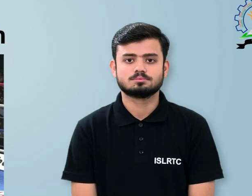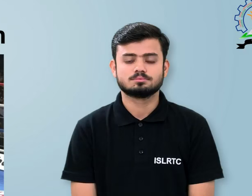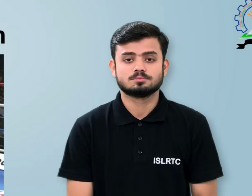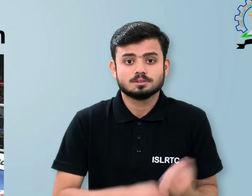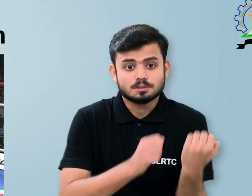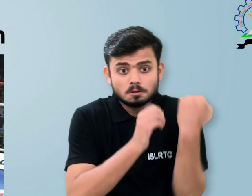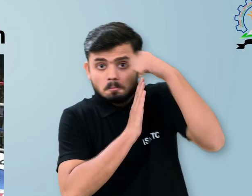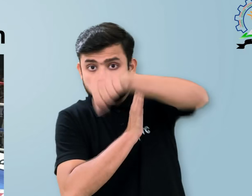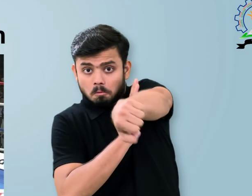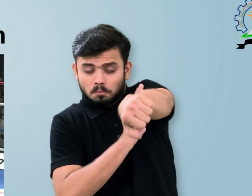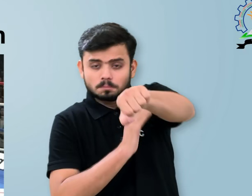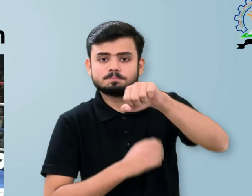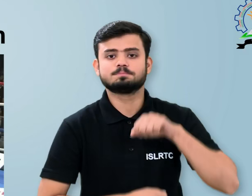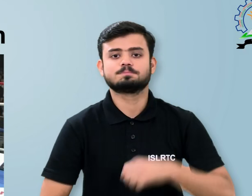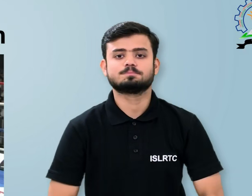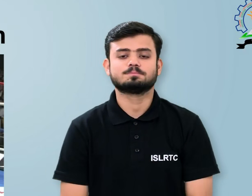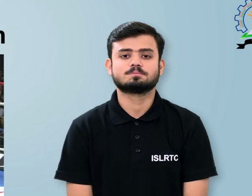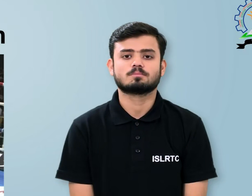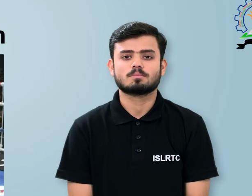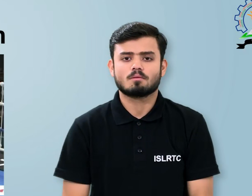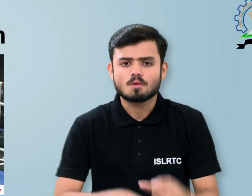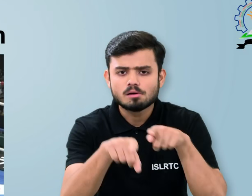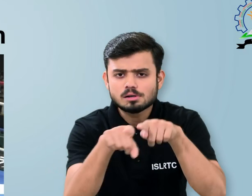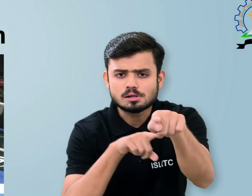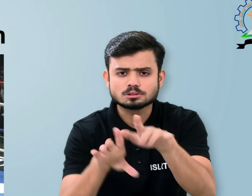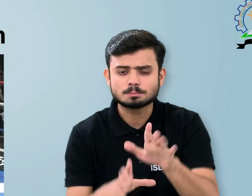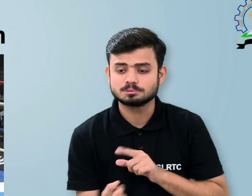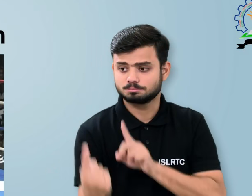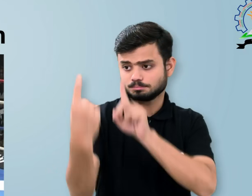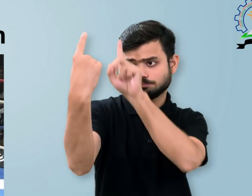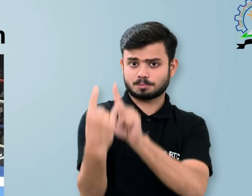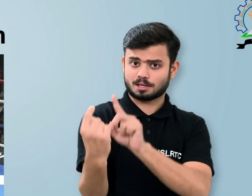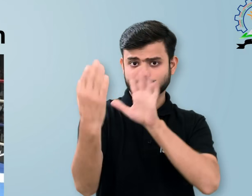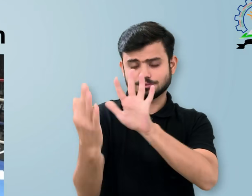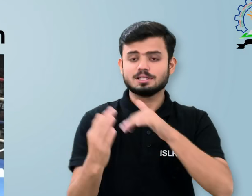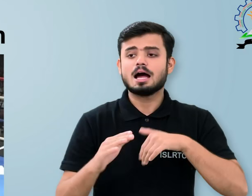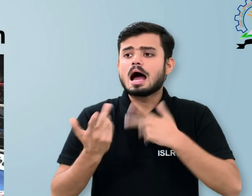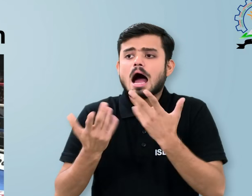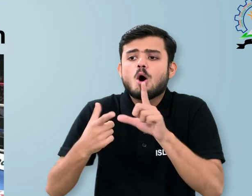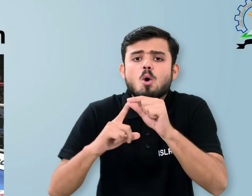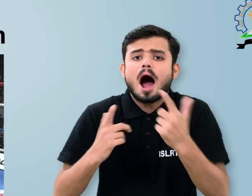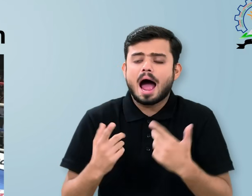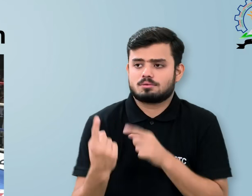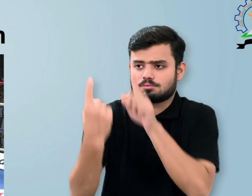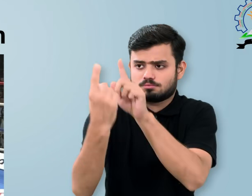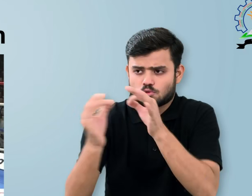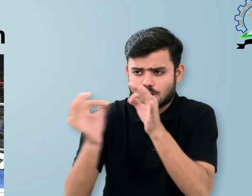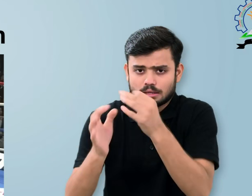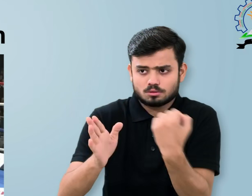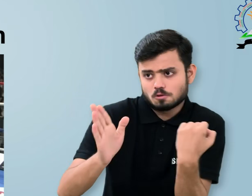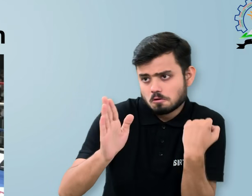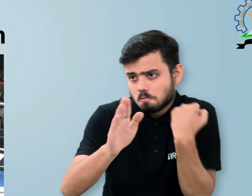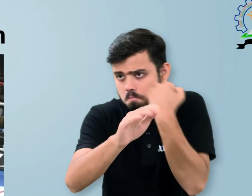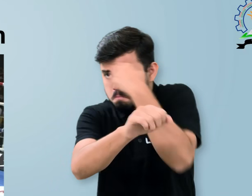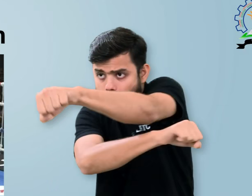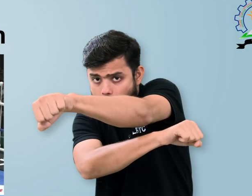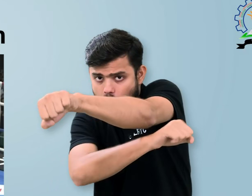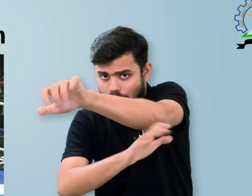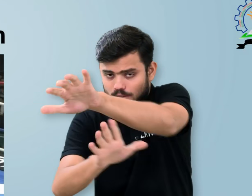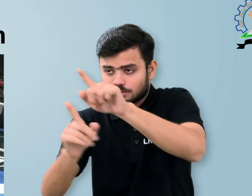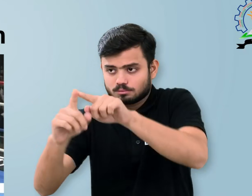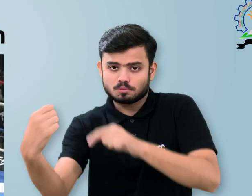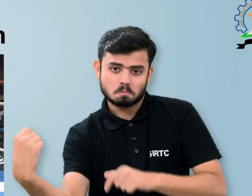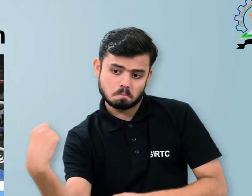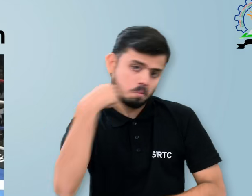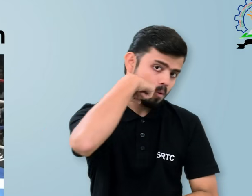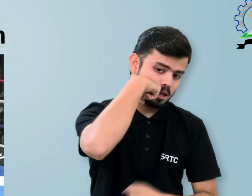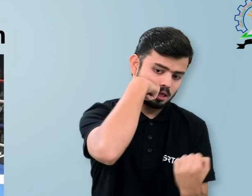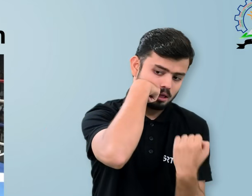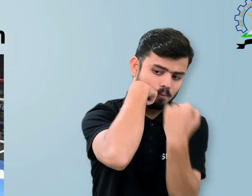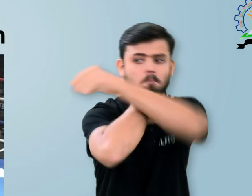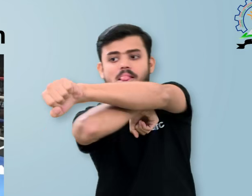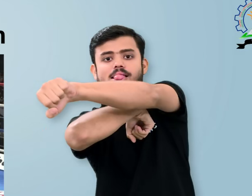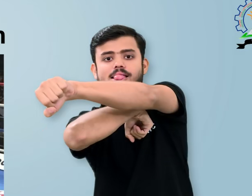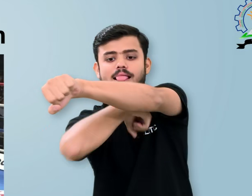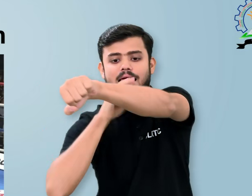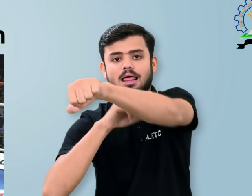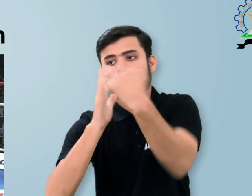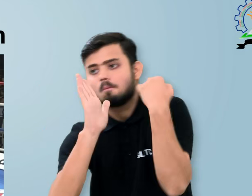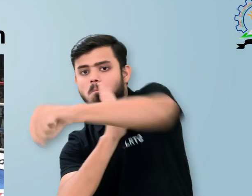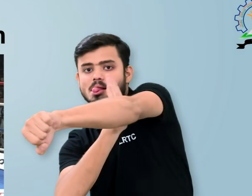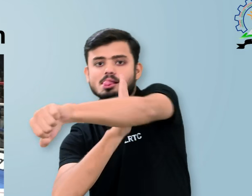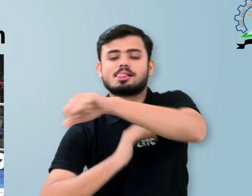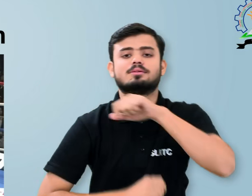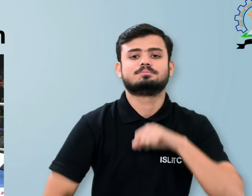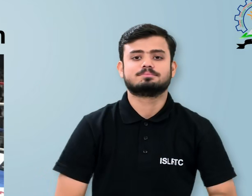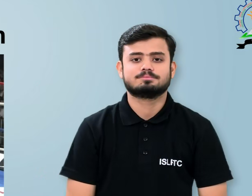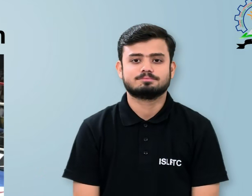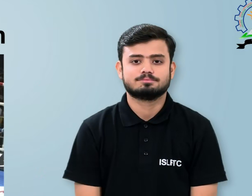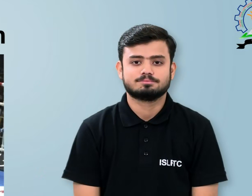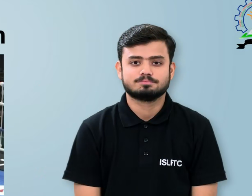Corkscrew Punch This is a punch thrown in an overhand, arching motion that twists on impact and is intended to cause a cut.